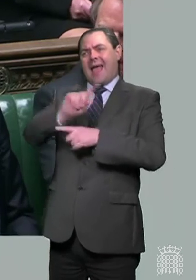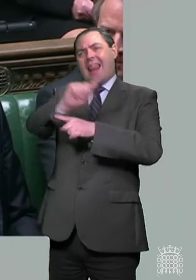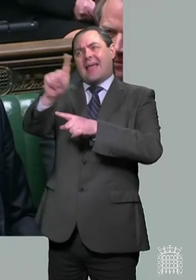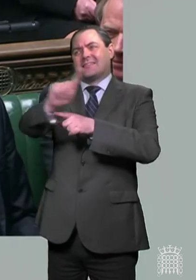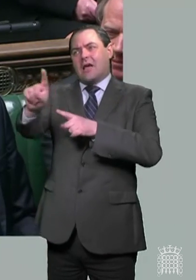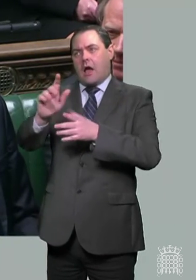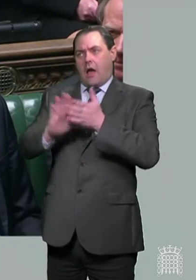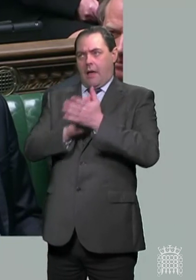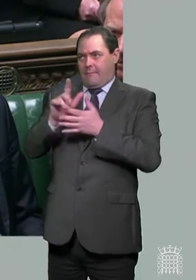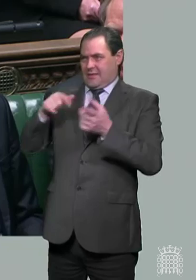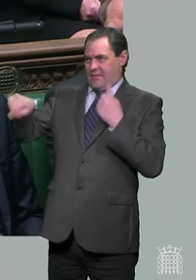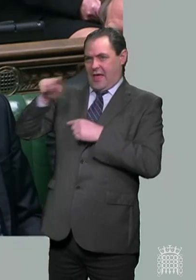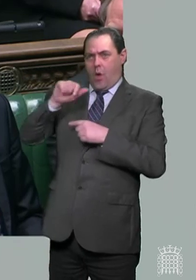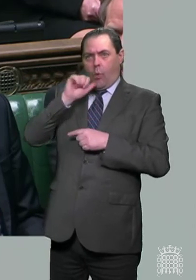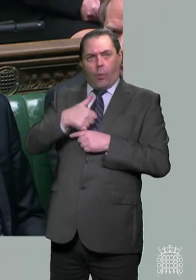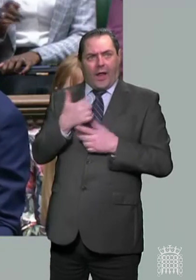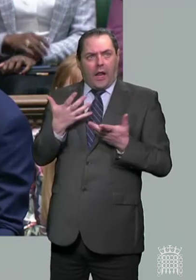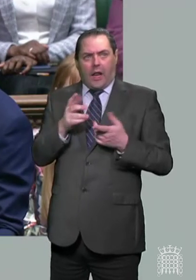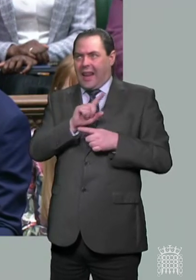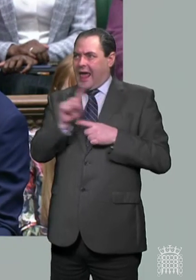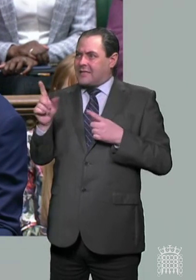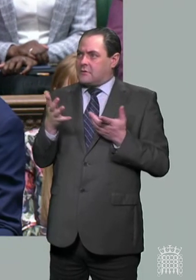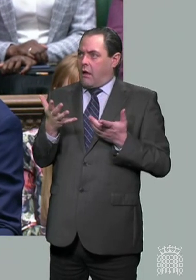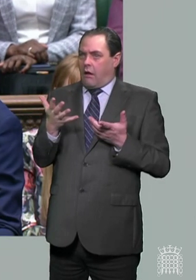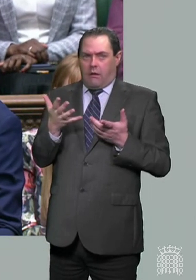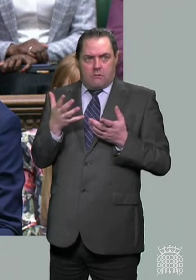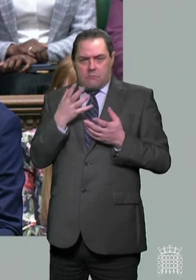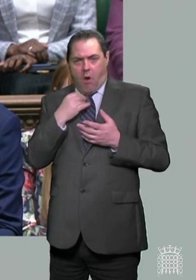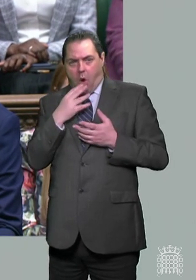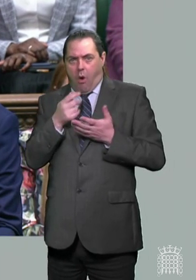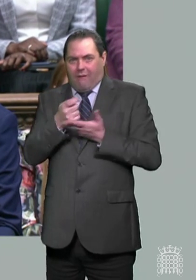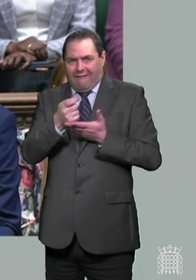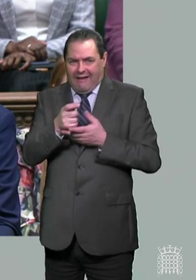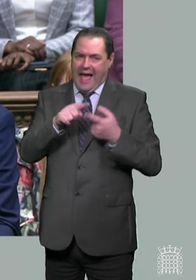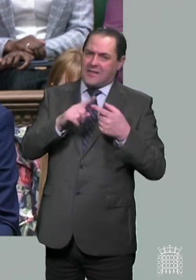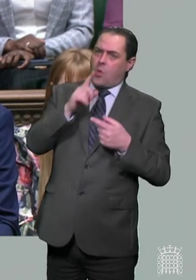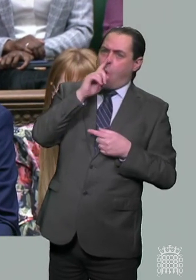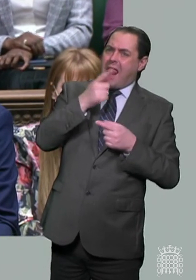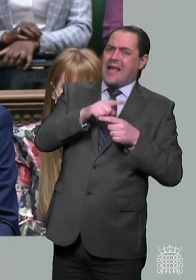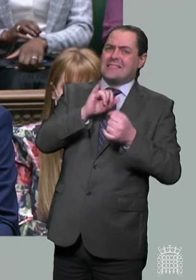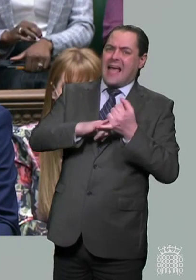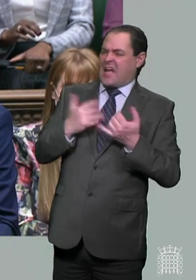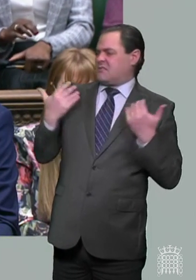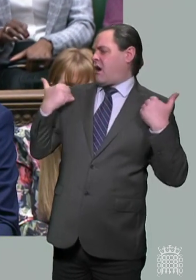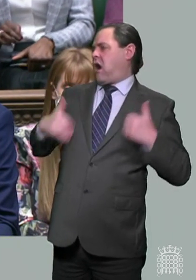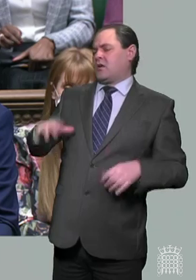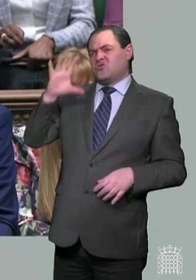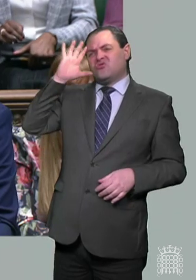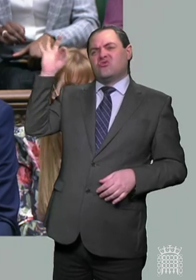It leaves taxpayers in debt, while oil and gas companies say that they have more money than they know what to do with.